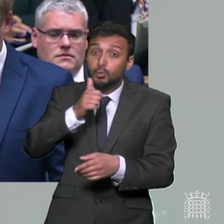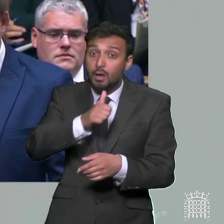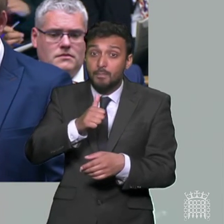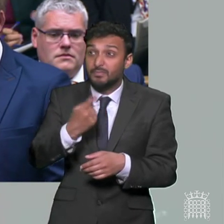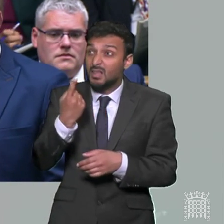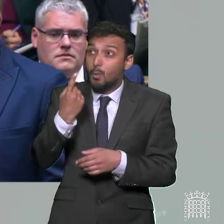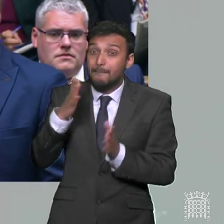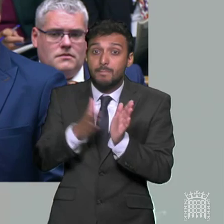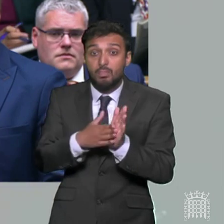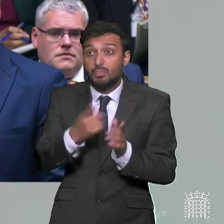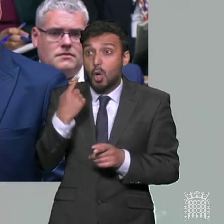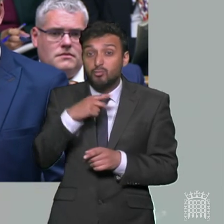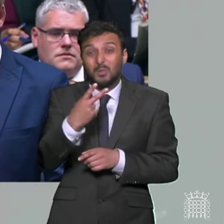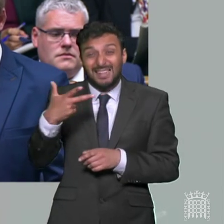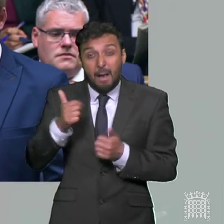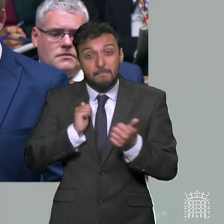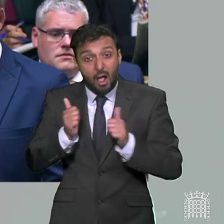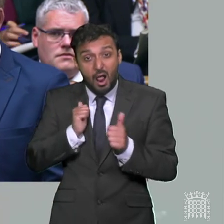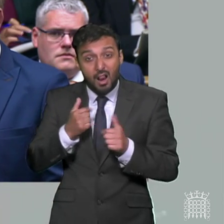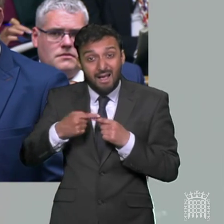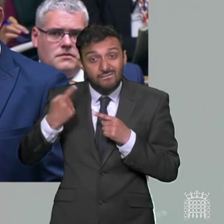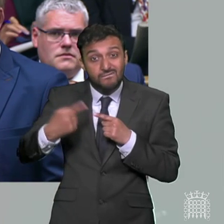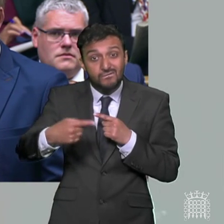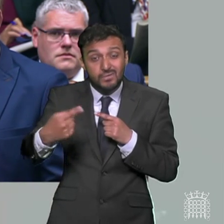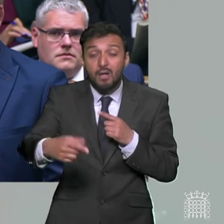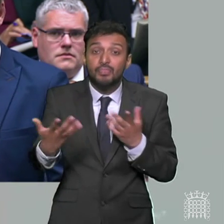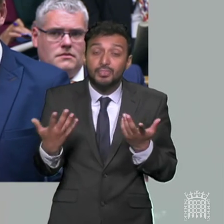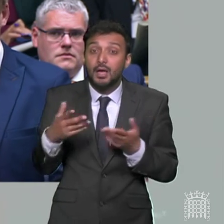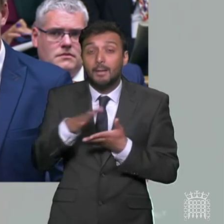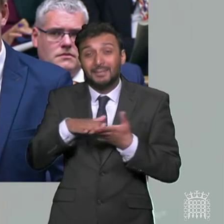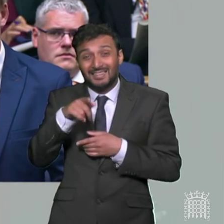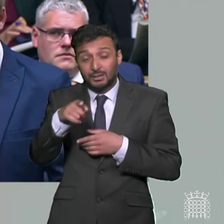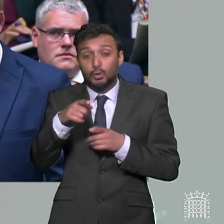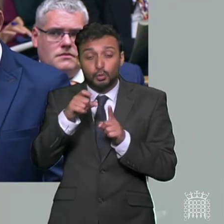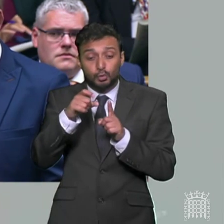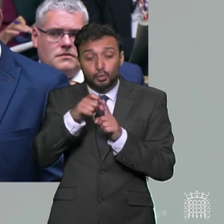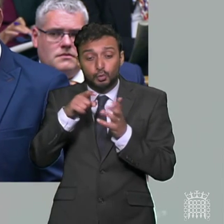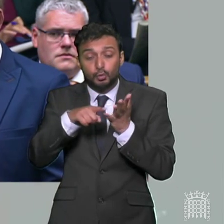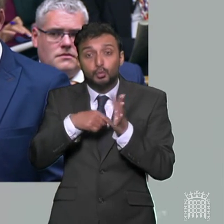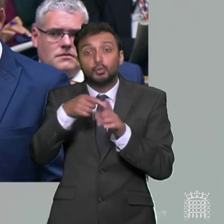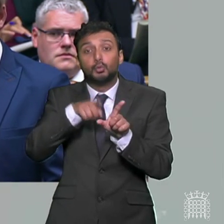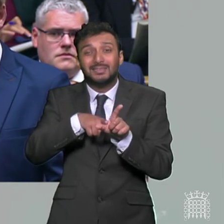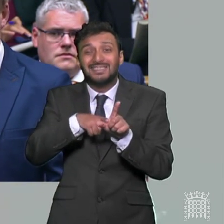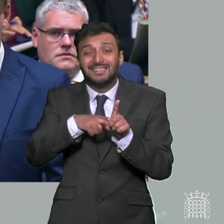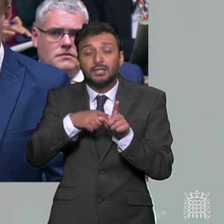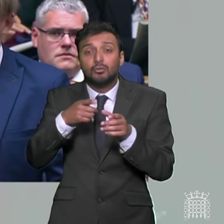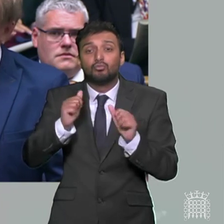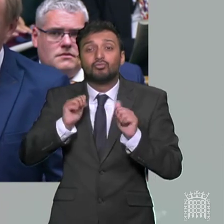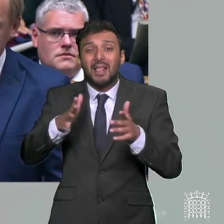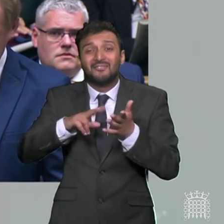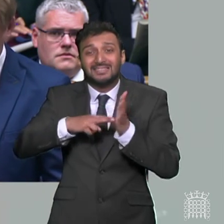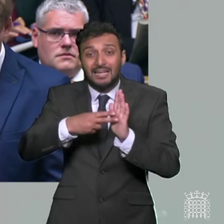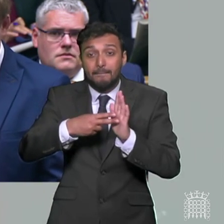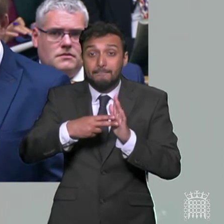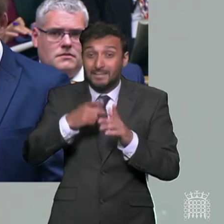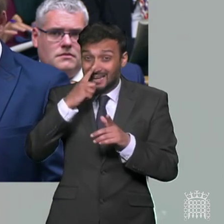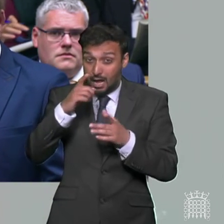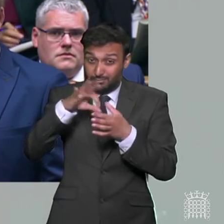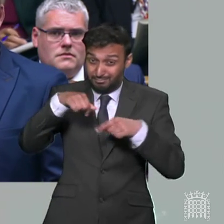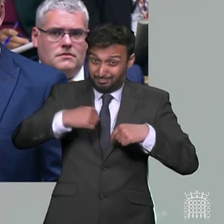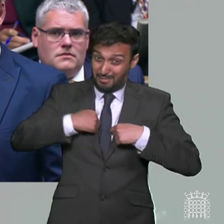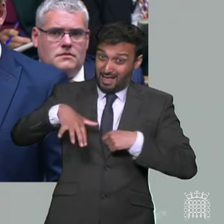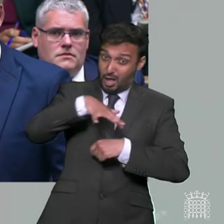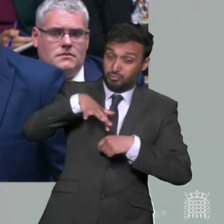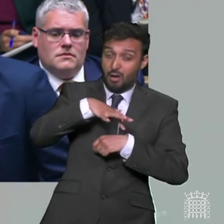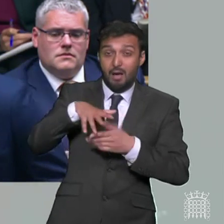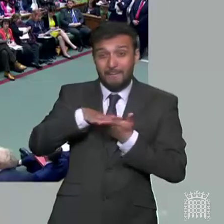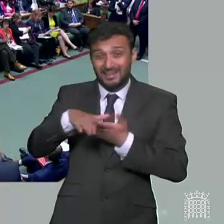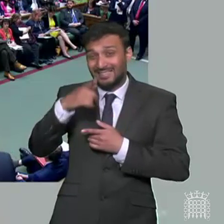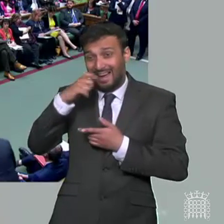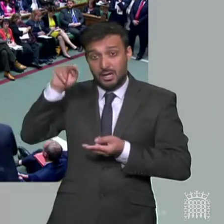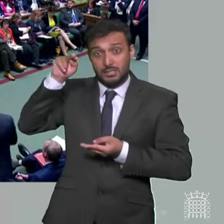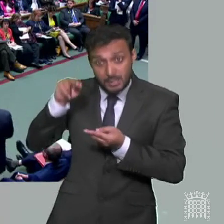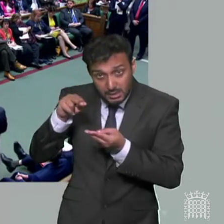Will the Prime Minister therefore consider extending the rural fuel duty relief scheme to areas such as Ceredigion to help my constituent and many like her to continue their invaluable work?